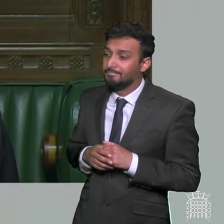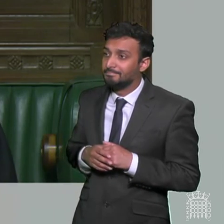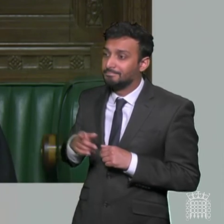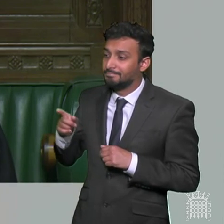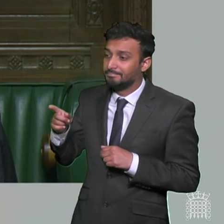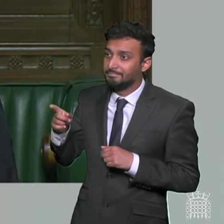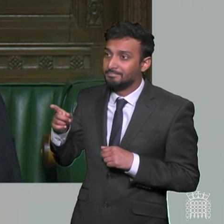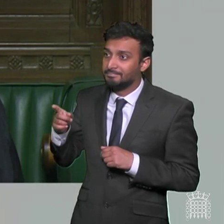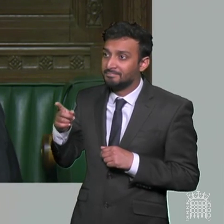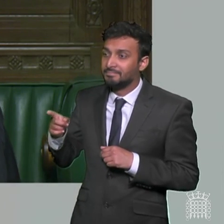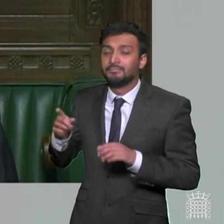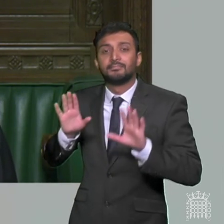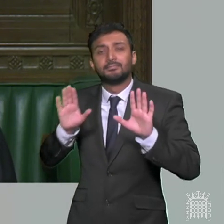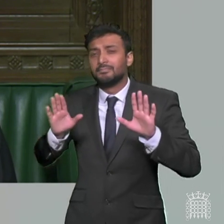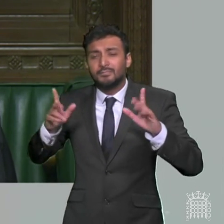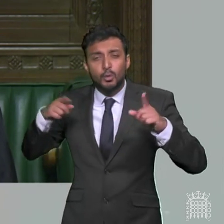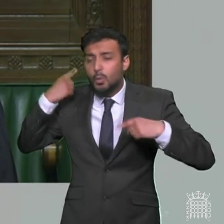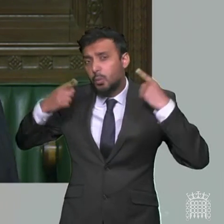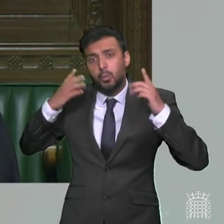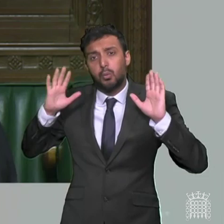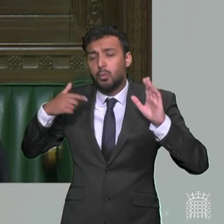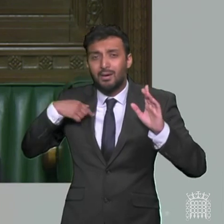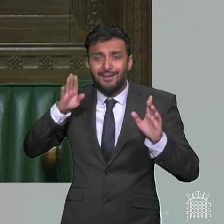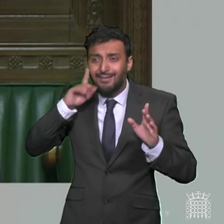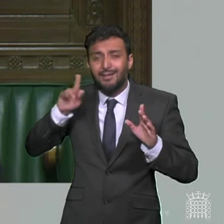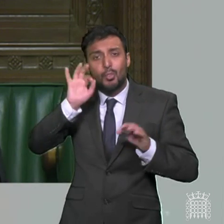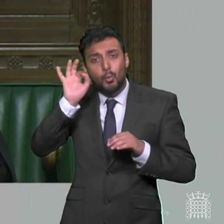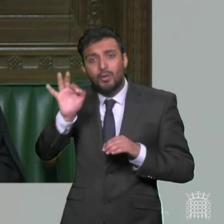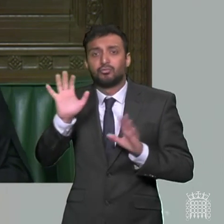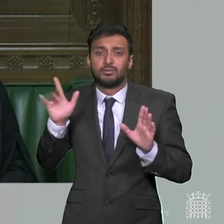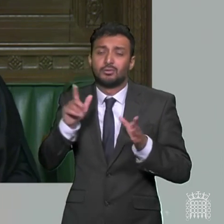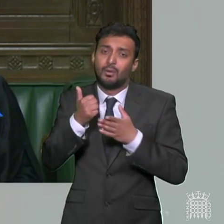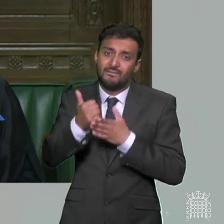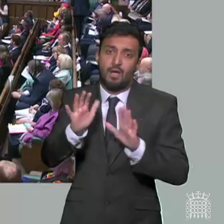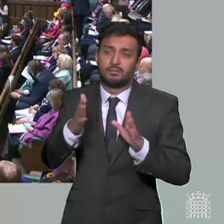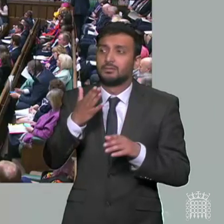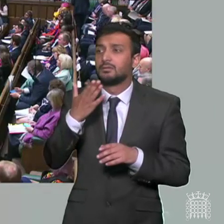Order. I could not hear the question or the advice I was being given, and it might be helpful if I could hear both.